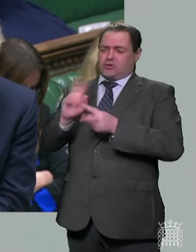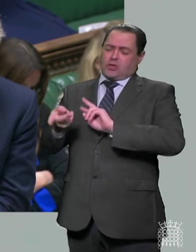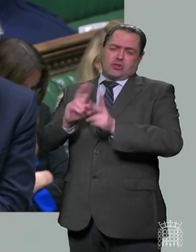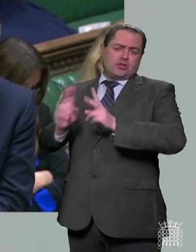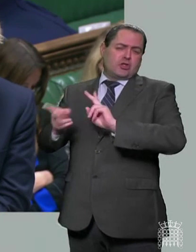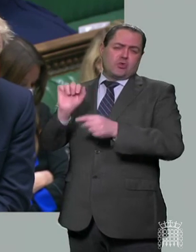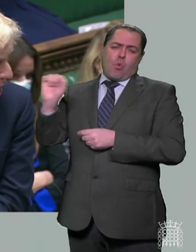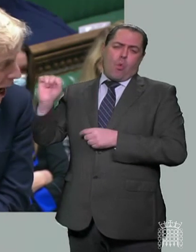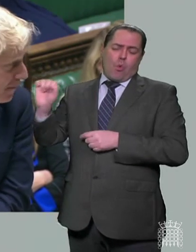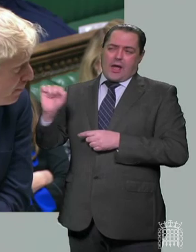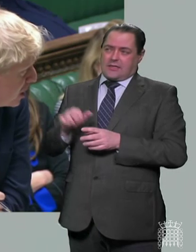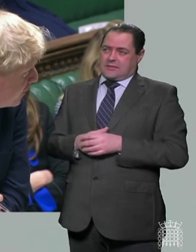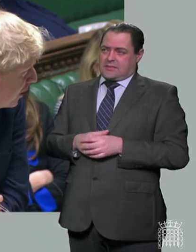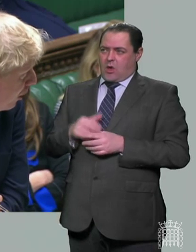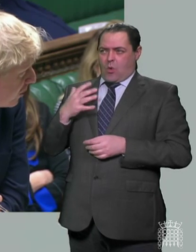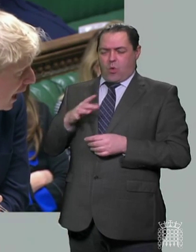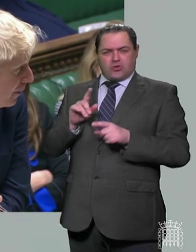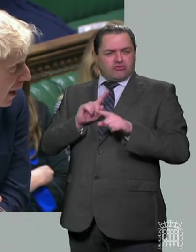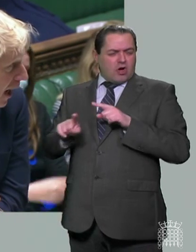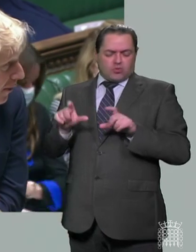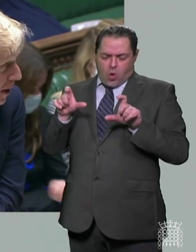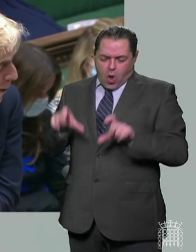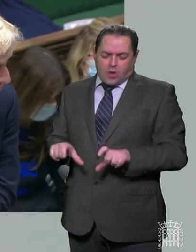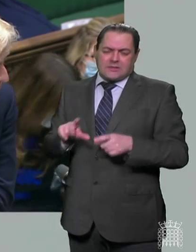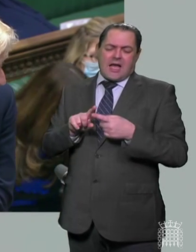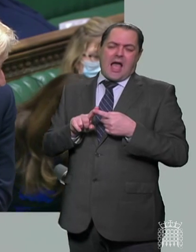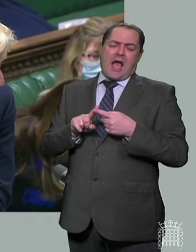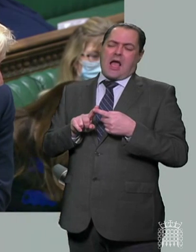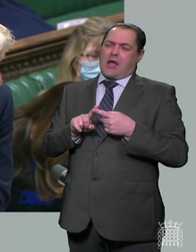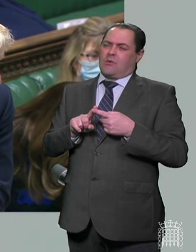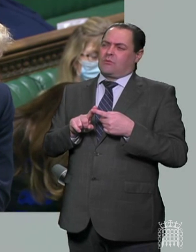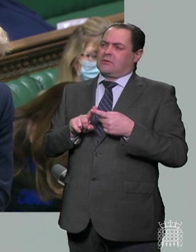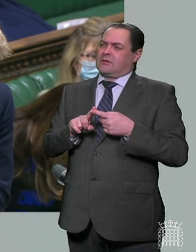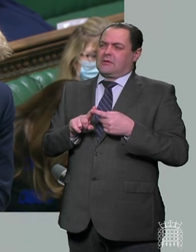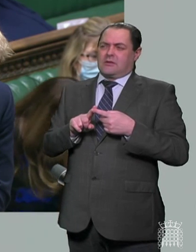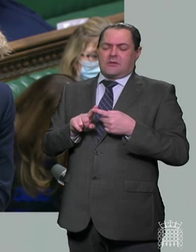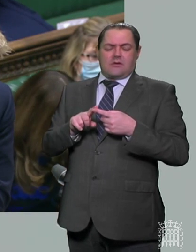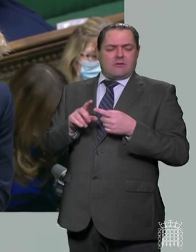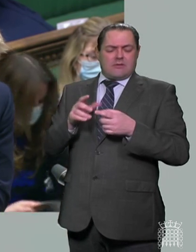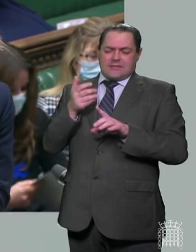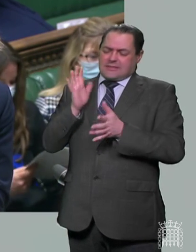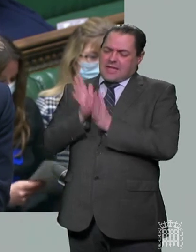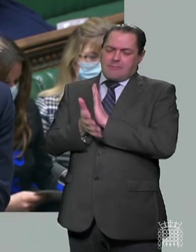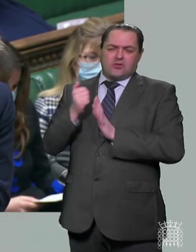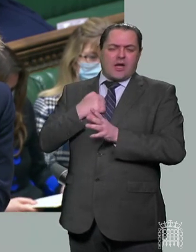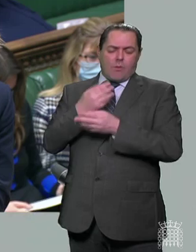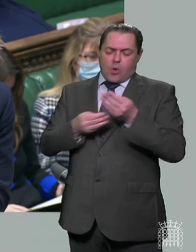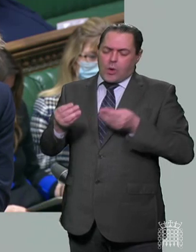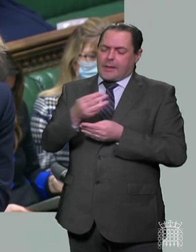It instinctively reaches for measures to lock down the UK economy and do huge damage.